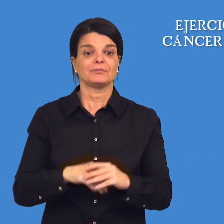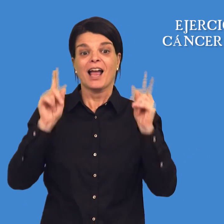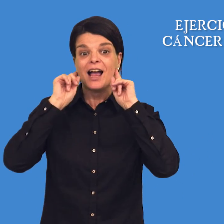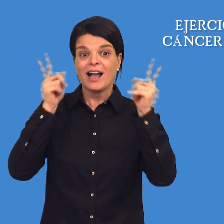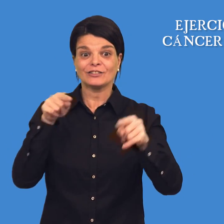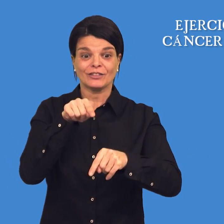caso